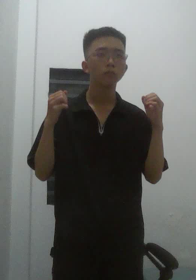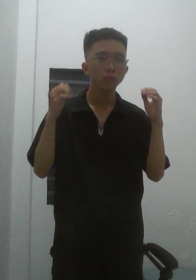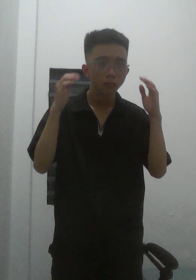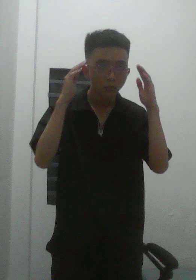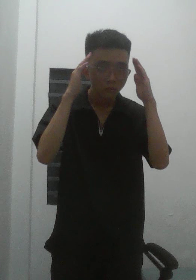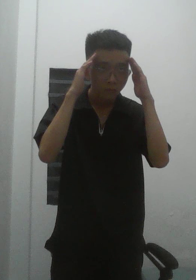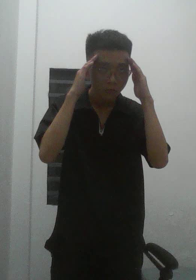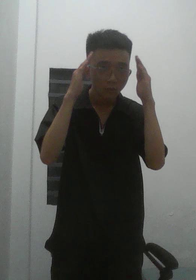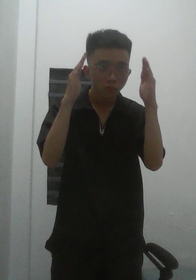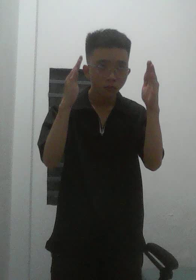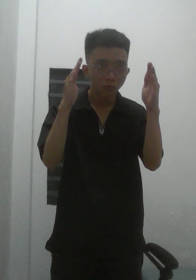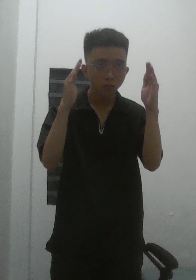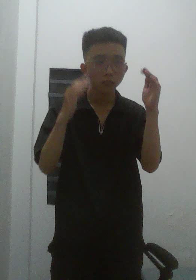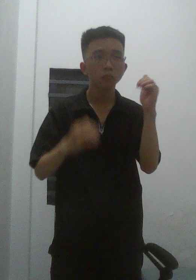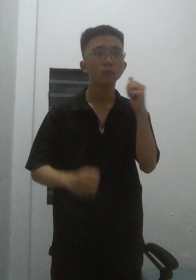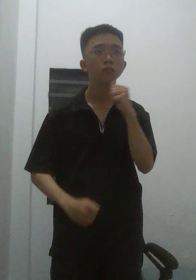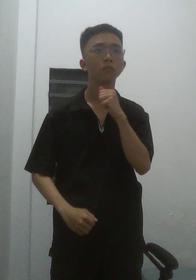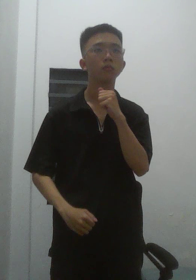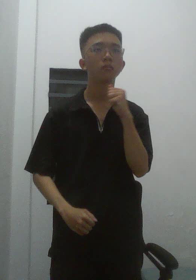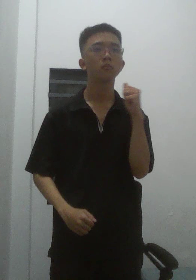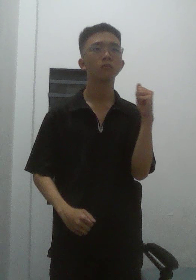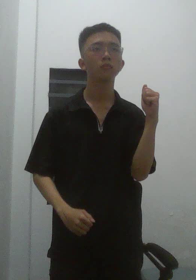khong quan tam